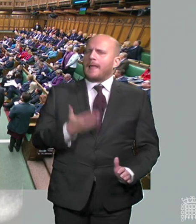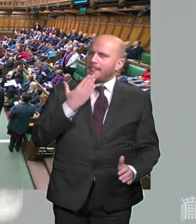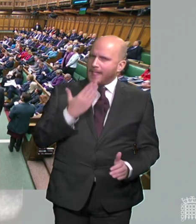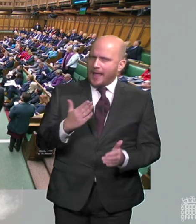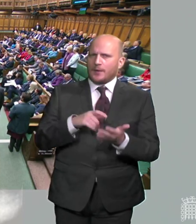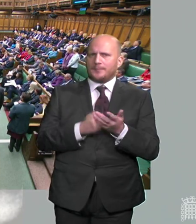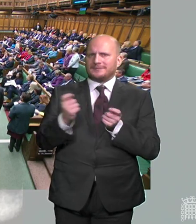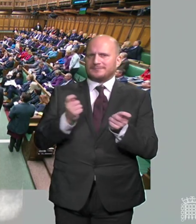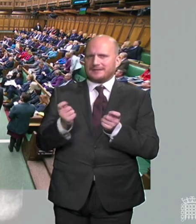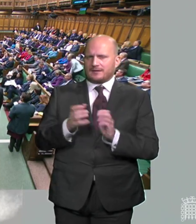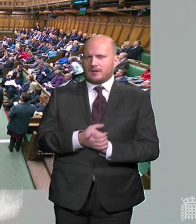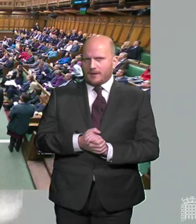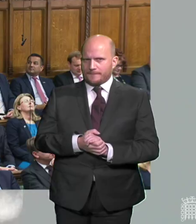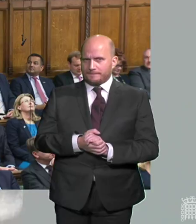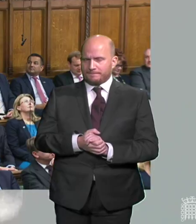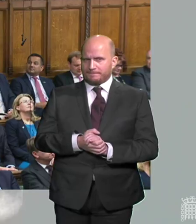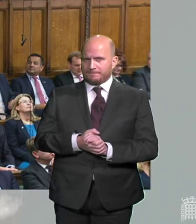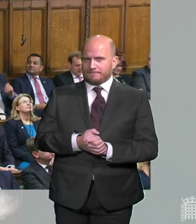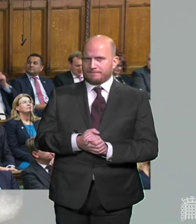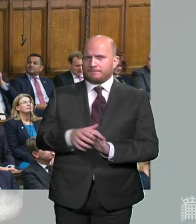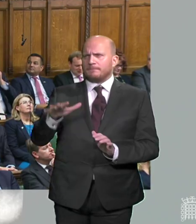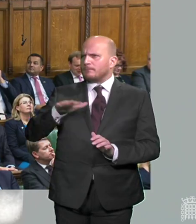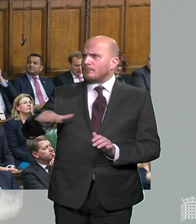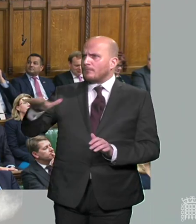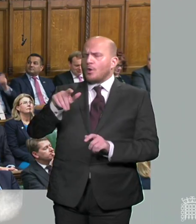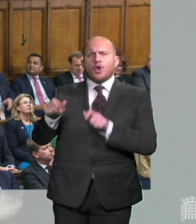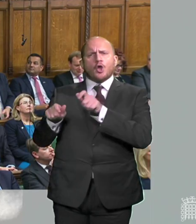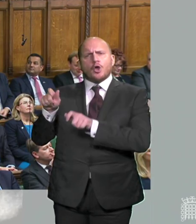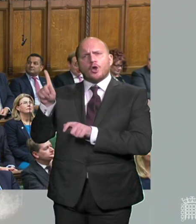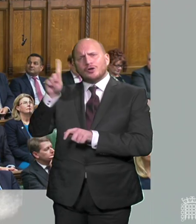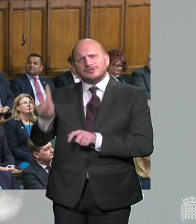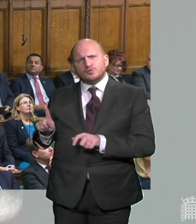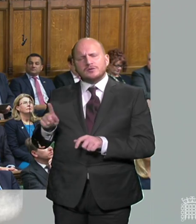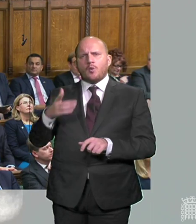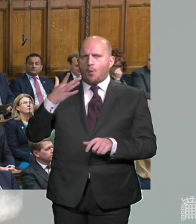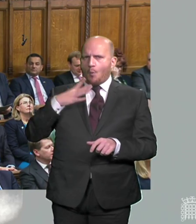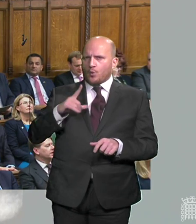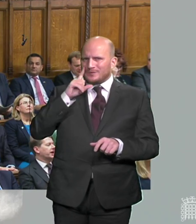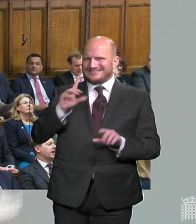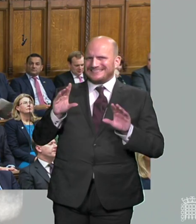All our constituents want to see an end to the dangerous and illegal channel crossings.